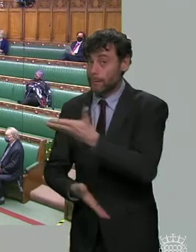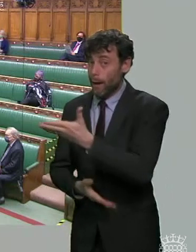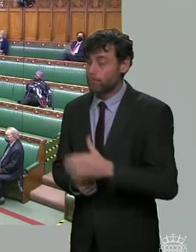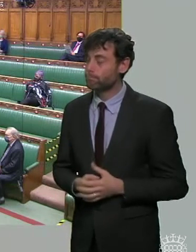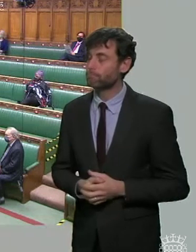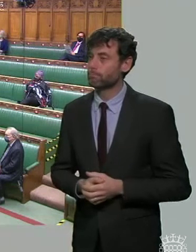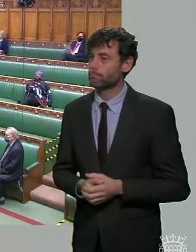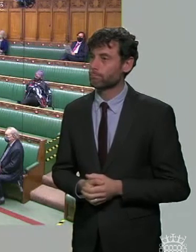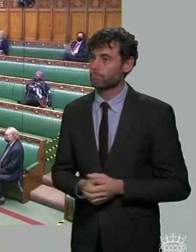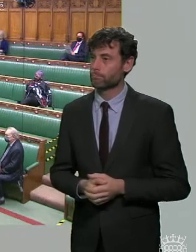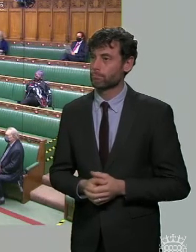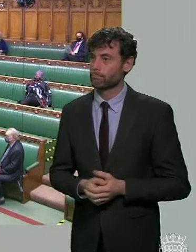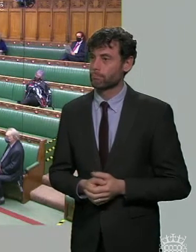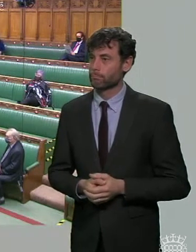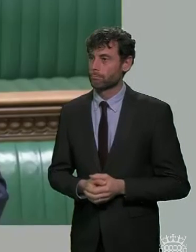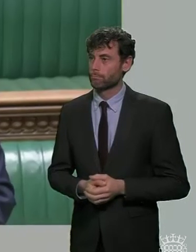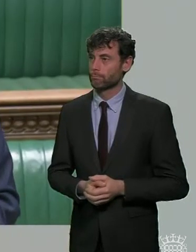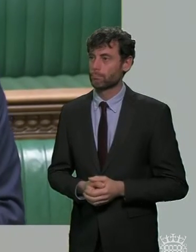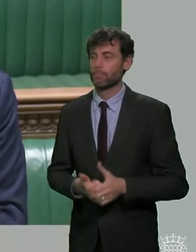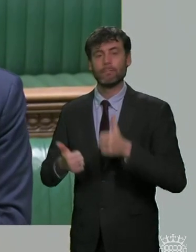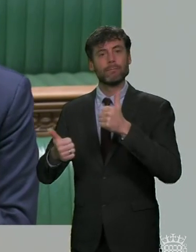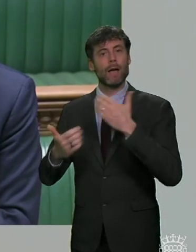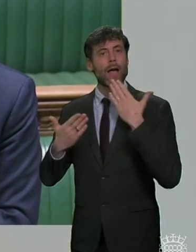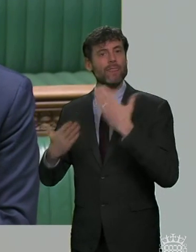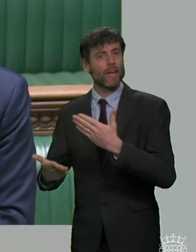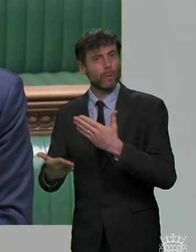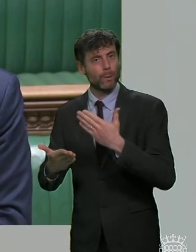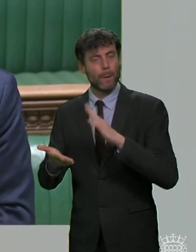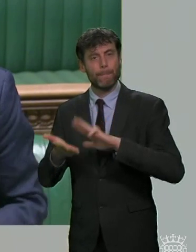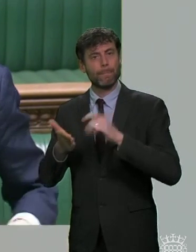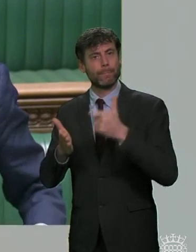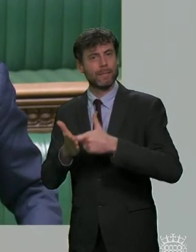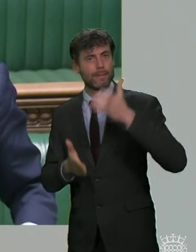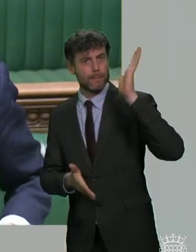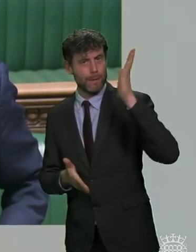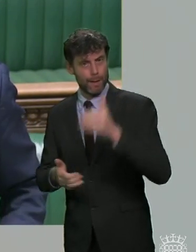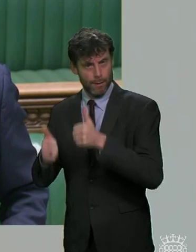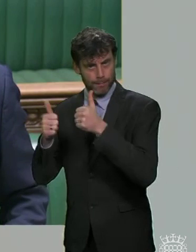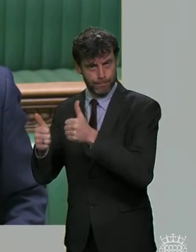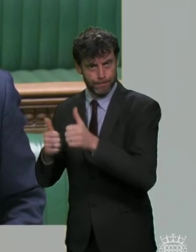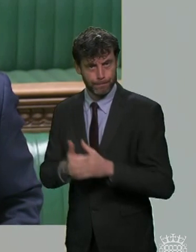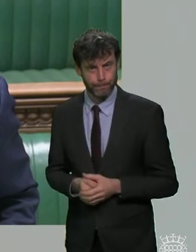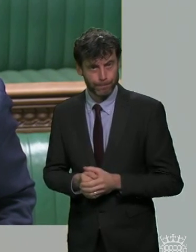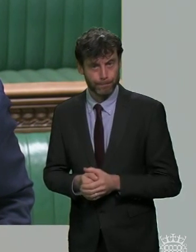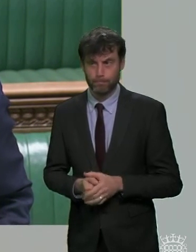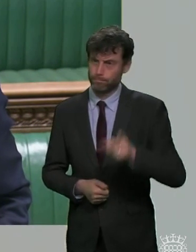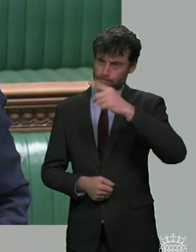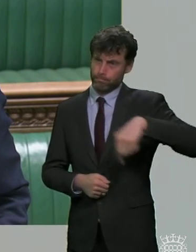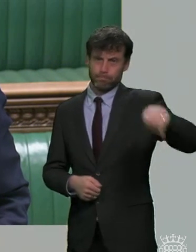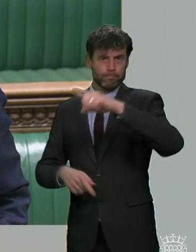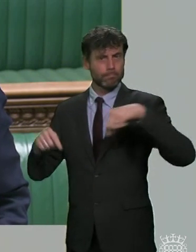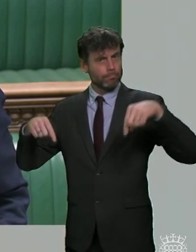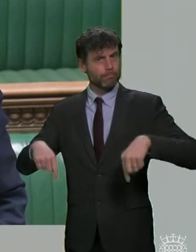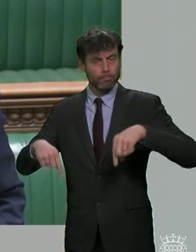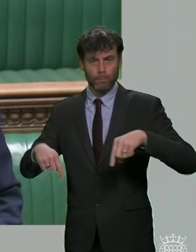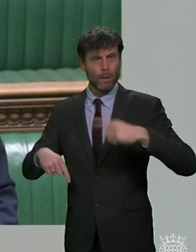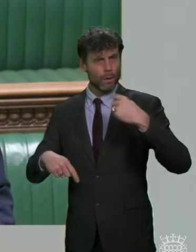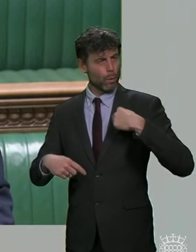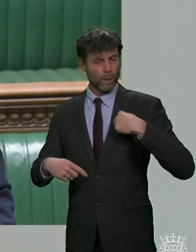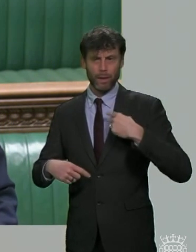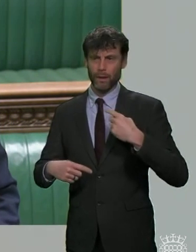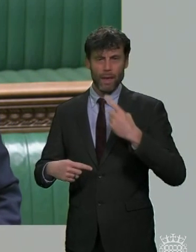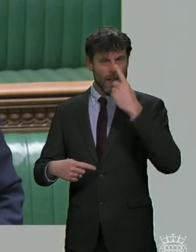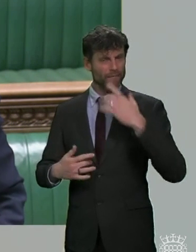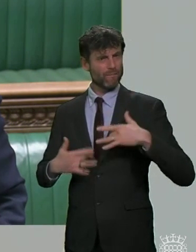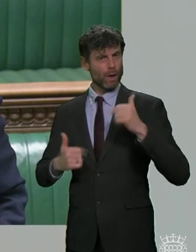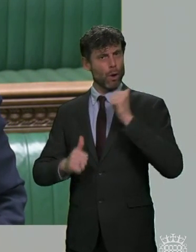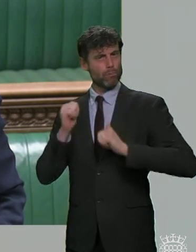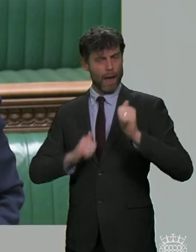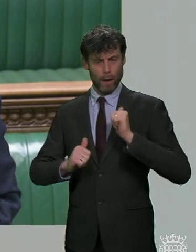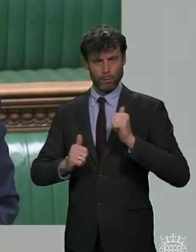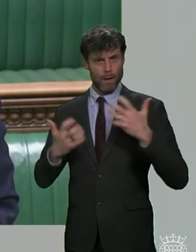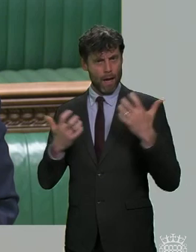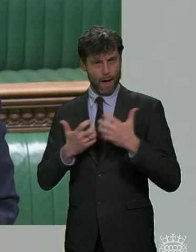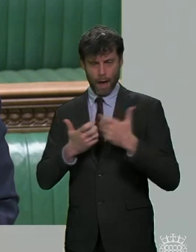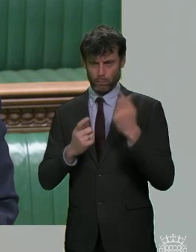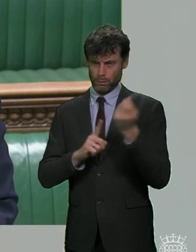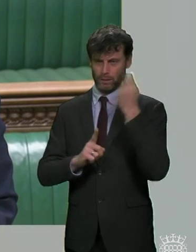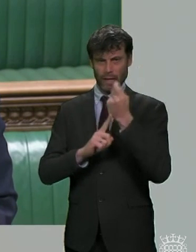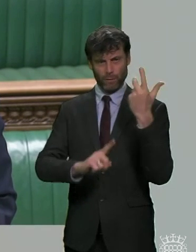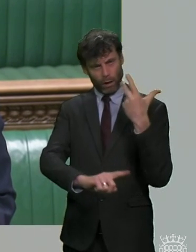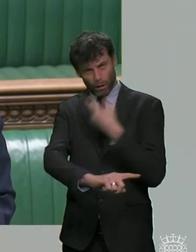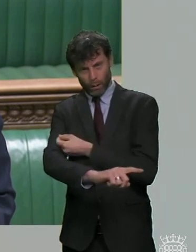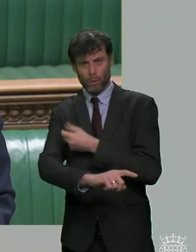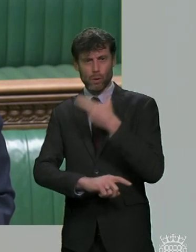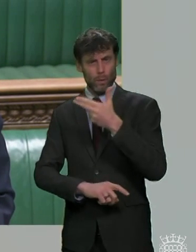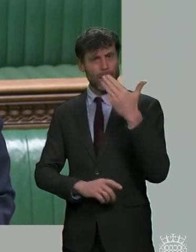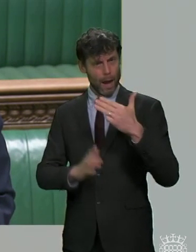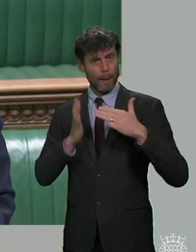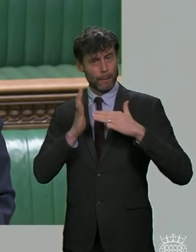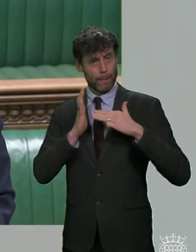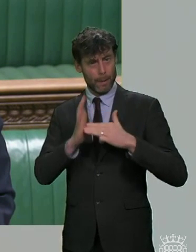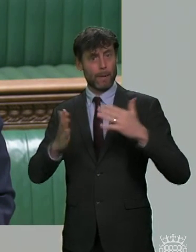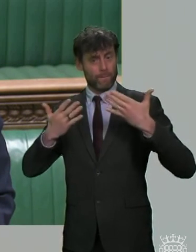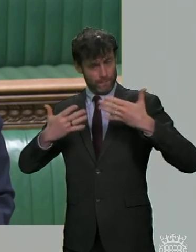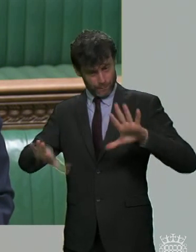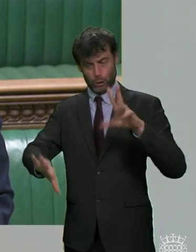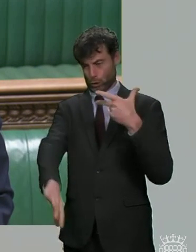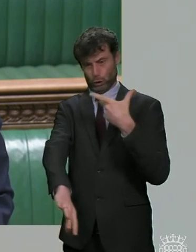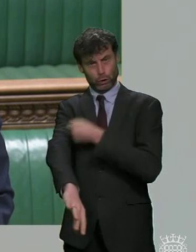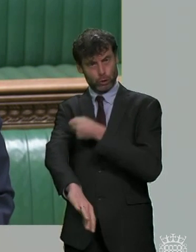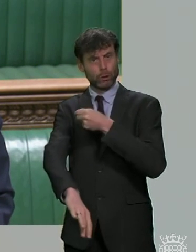The whole House can be proud of the UK’s vaccination programme, with more than 22.5 million people now having received their first dose across the UK.